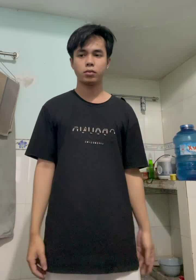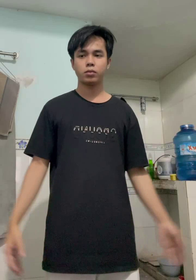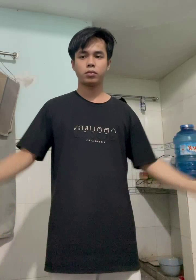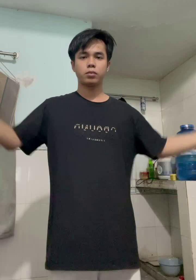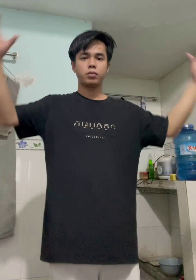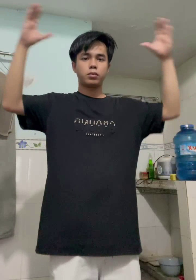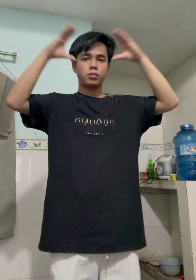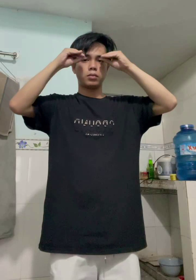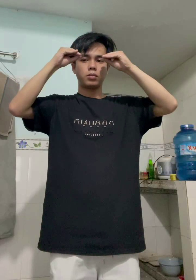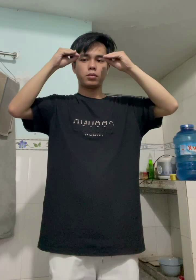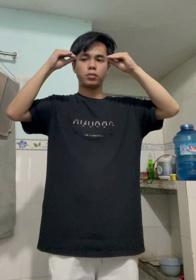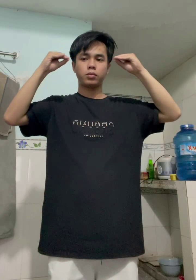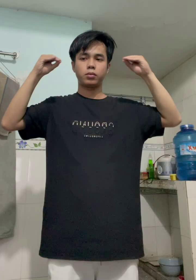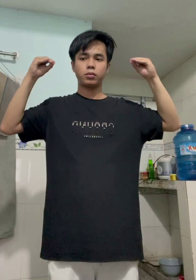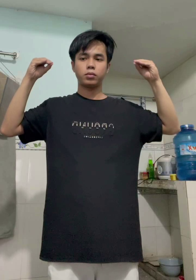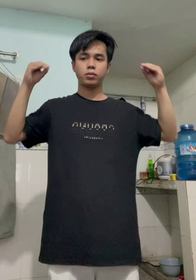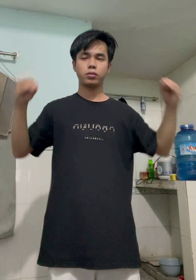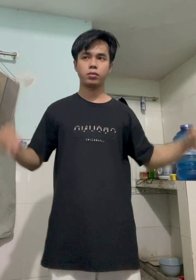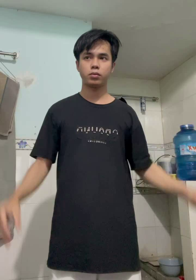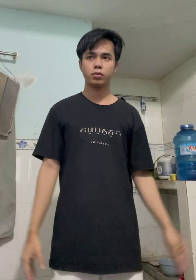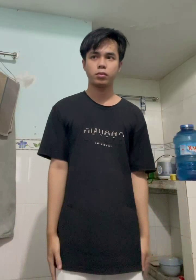buoi toi